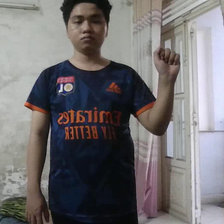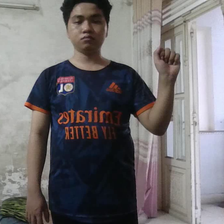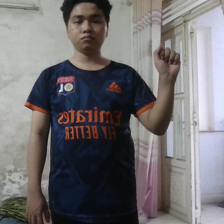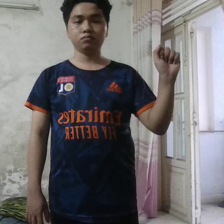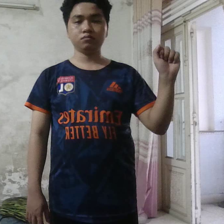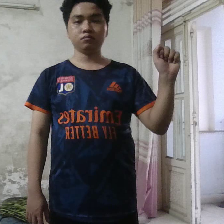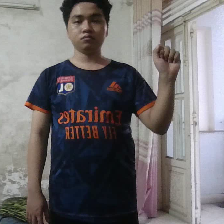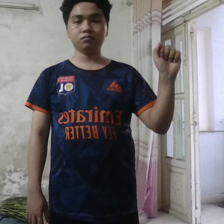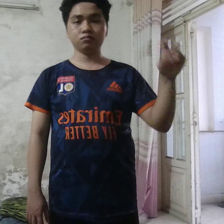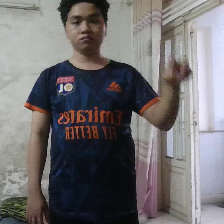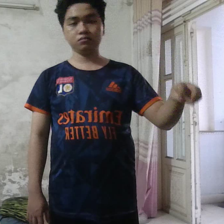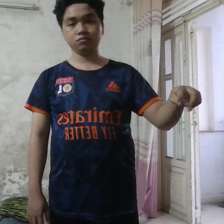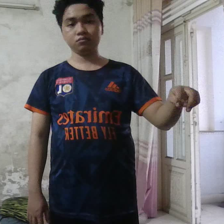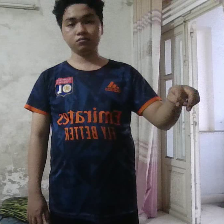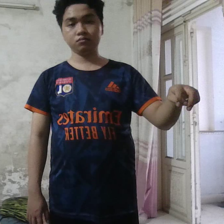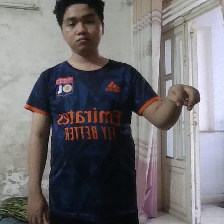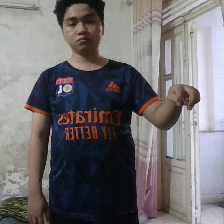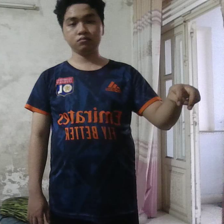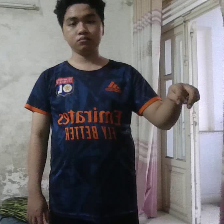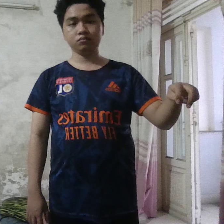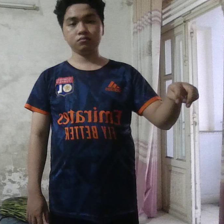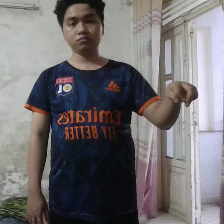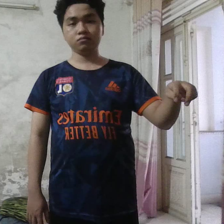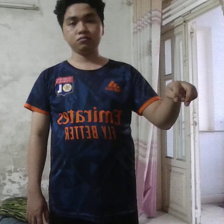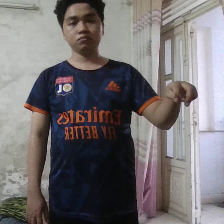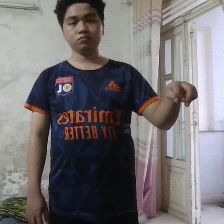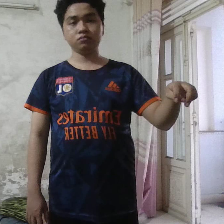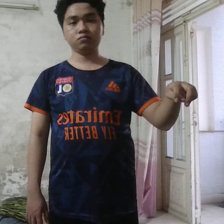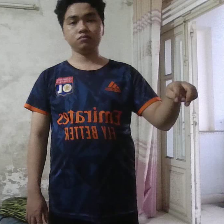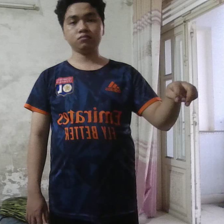â